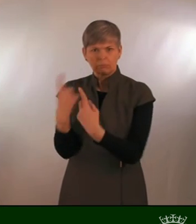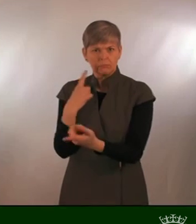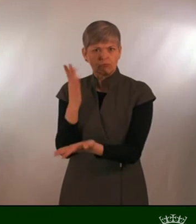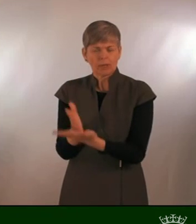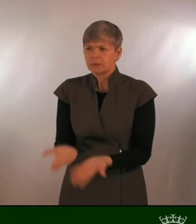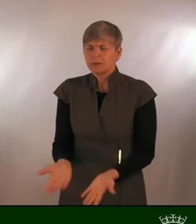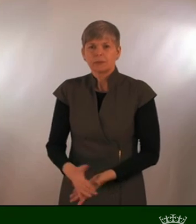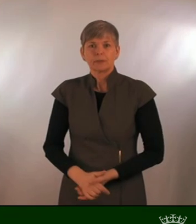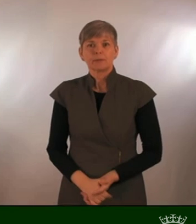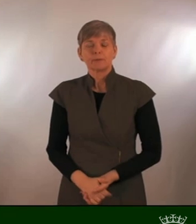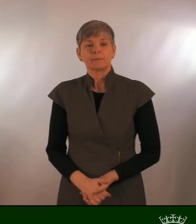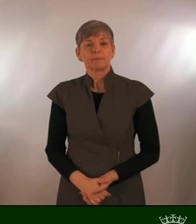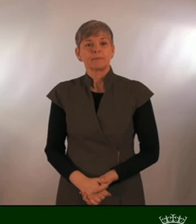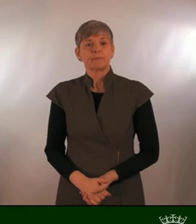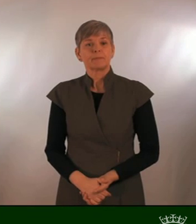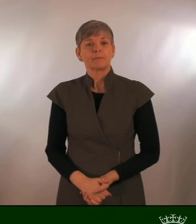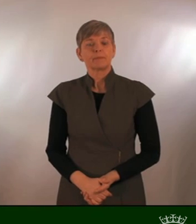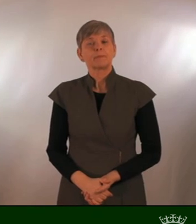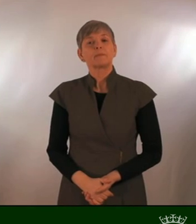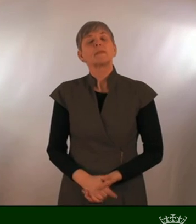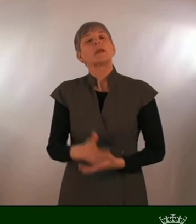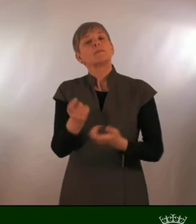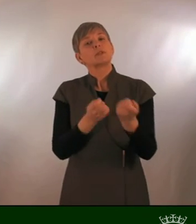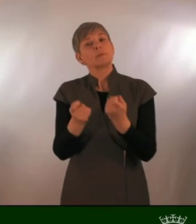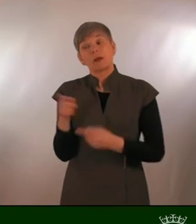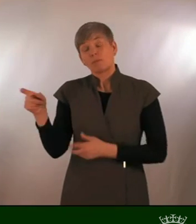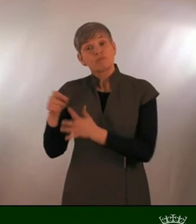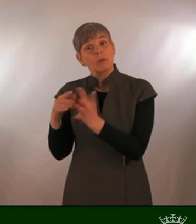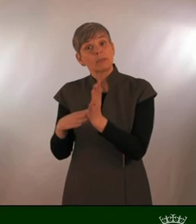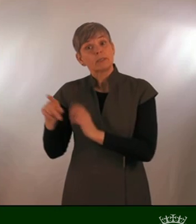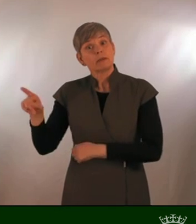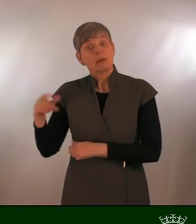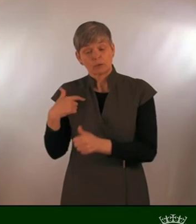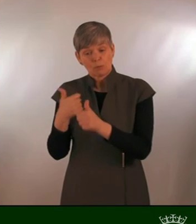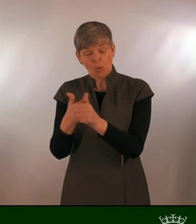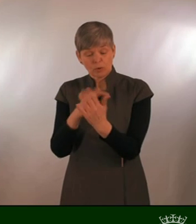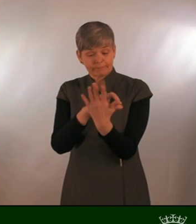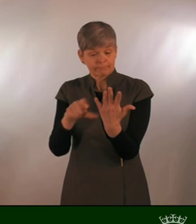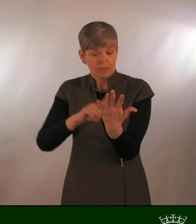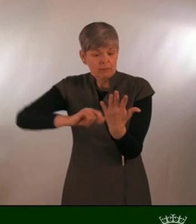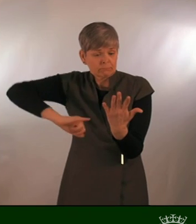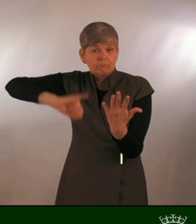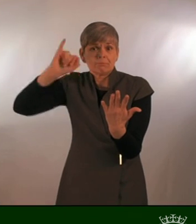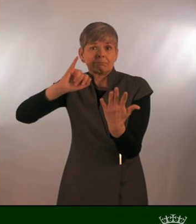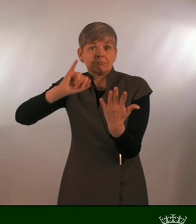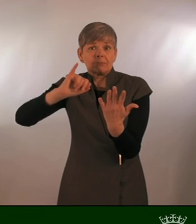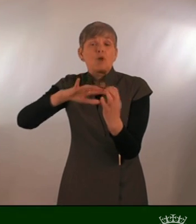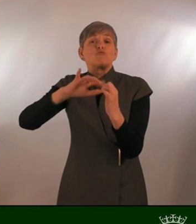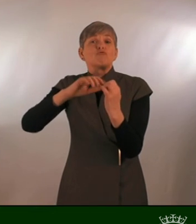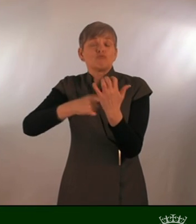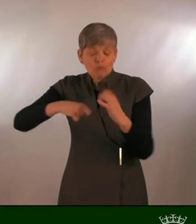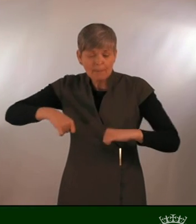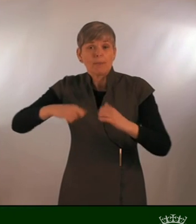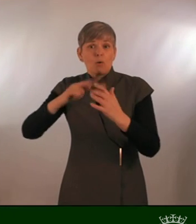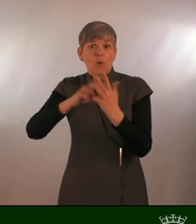The Prime Minister supports the absolutely horrendous rape clause in the child tax credit rules.